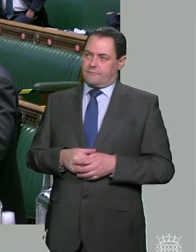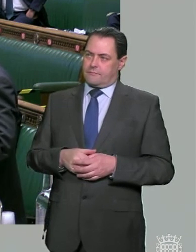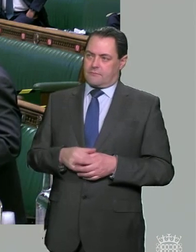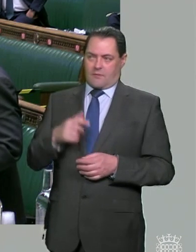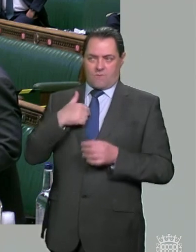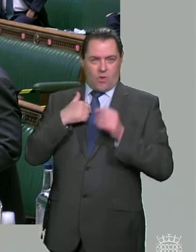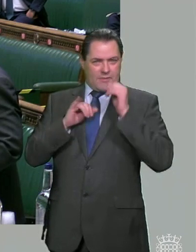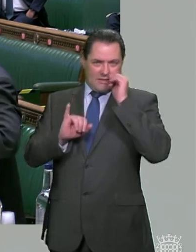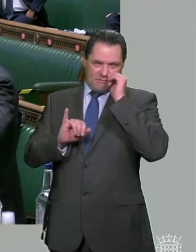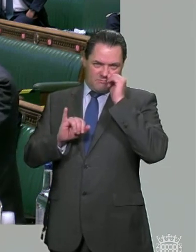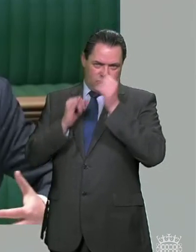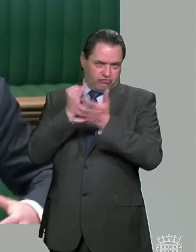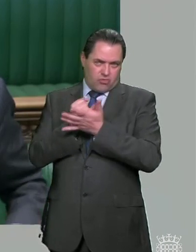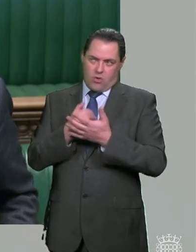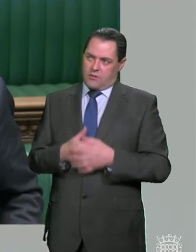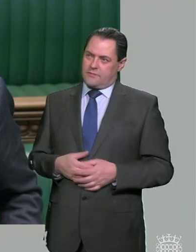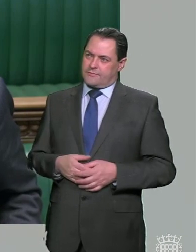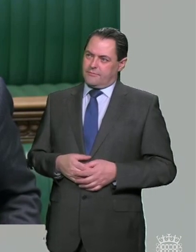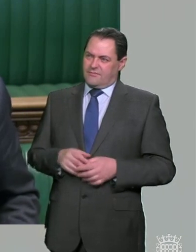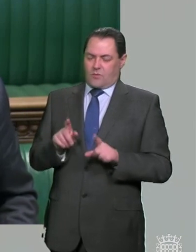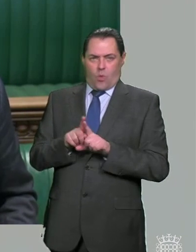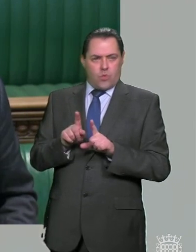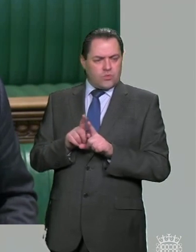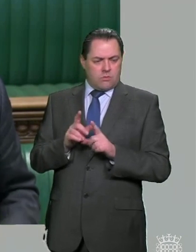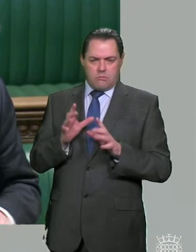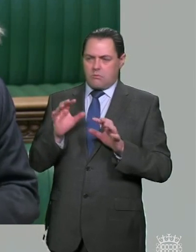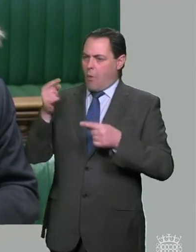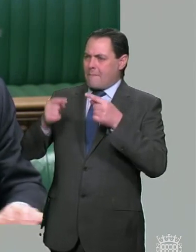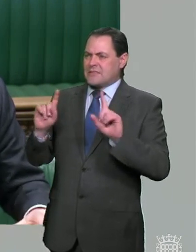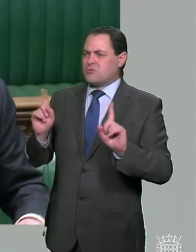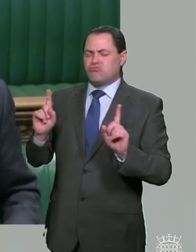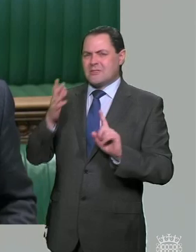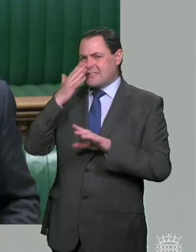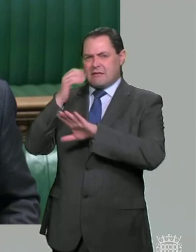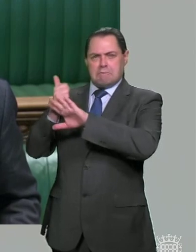That was, in my view, totally wrong, to say nothing of the lack of competition.